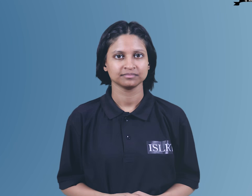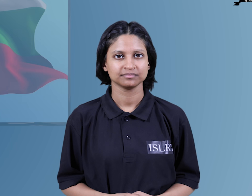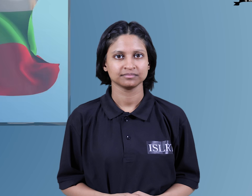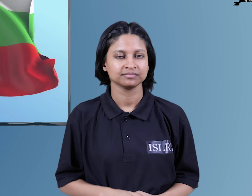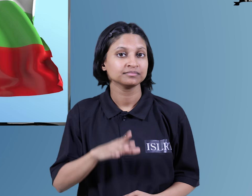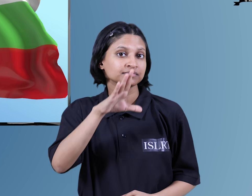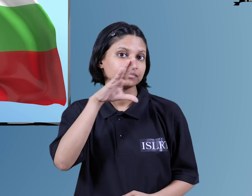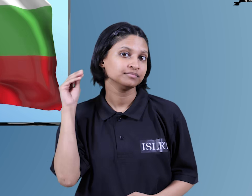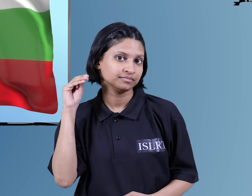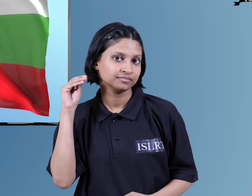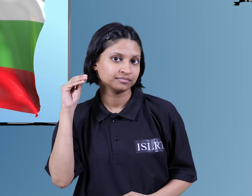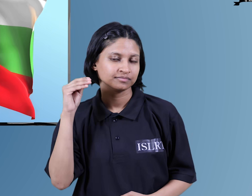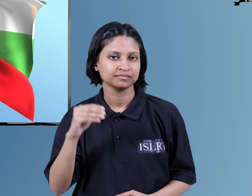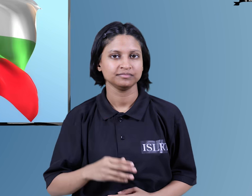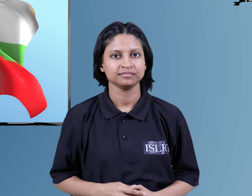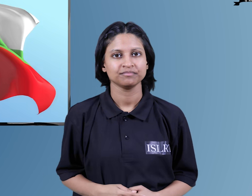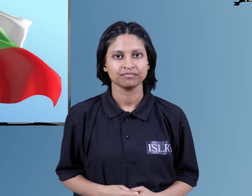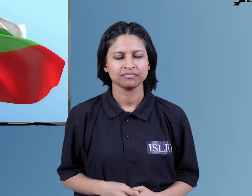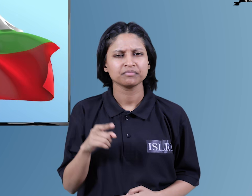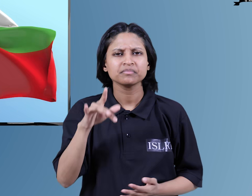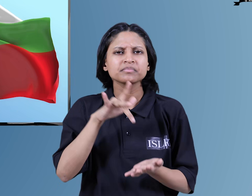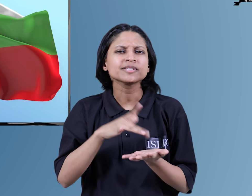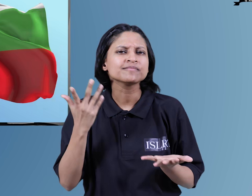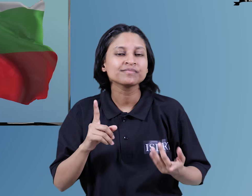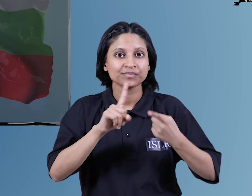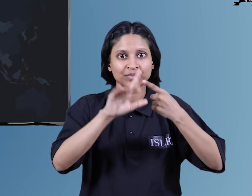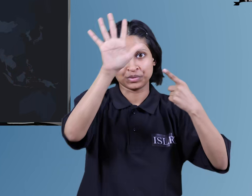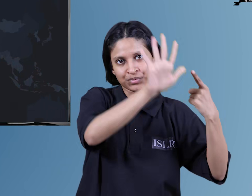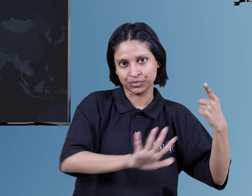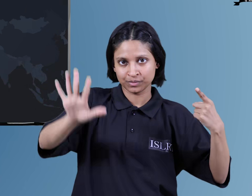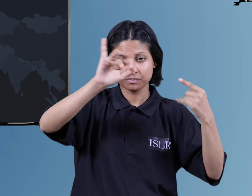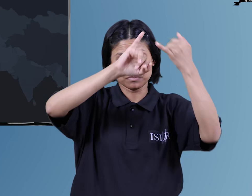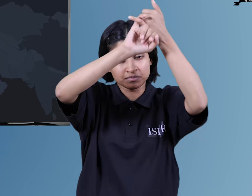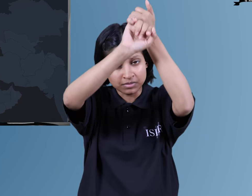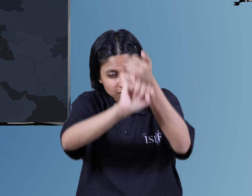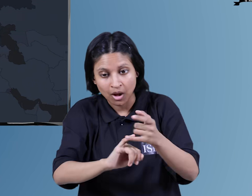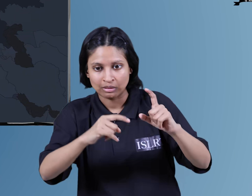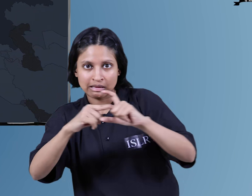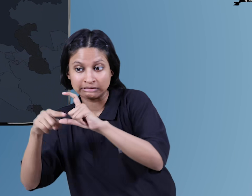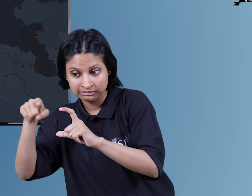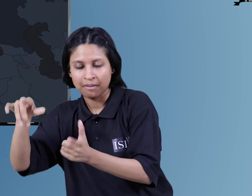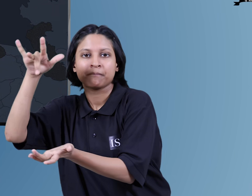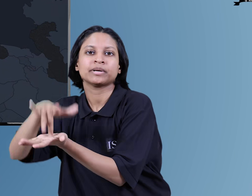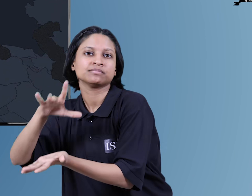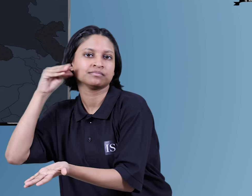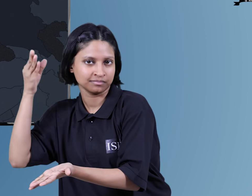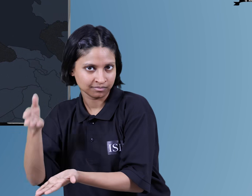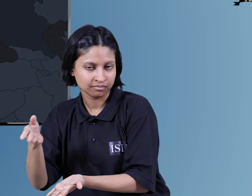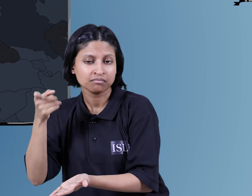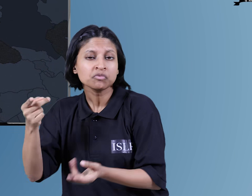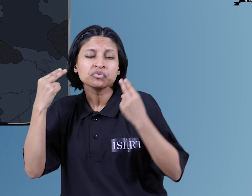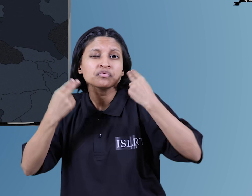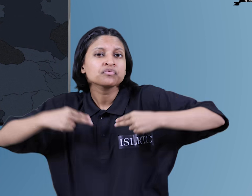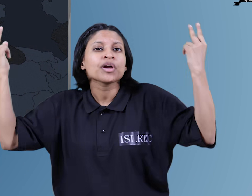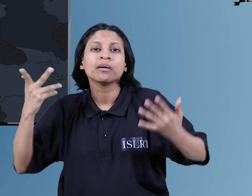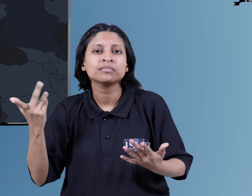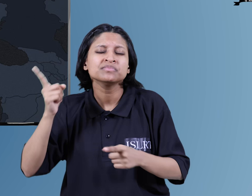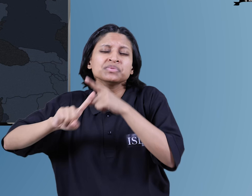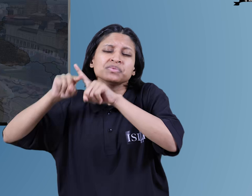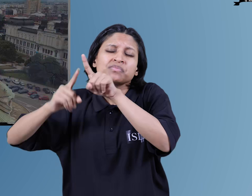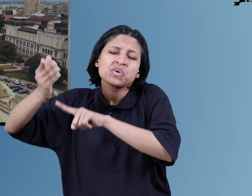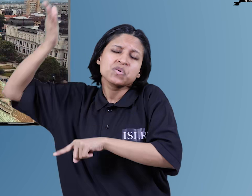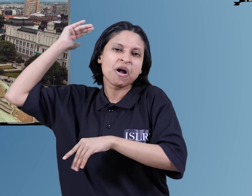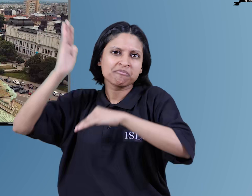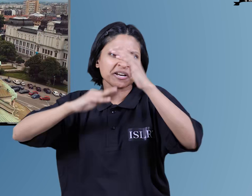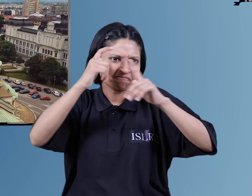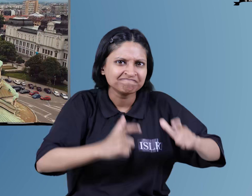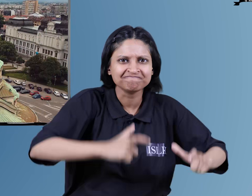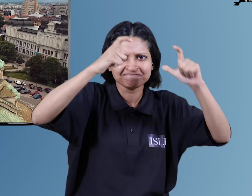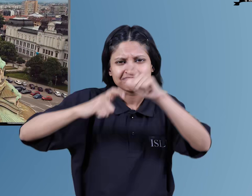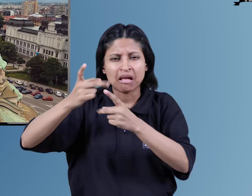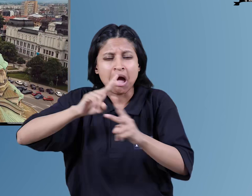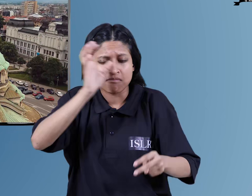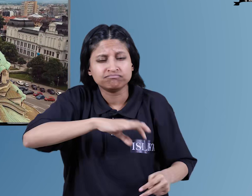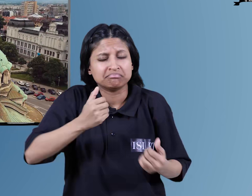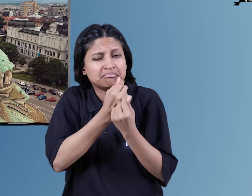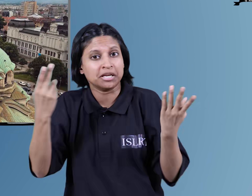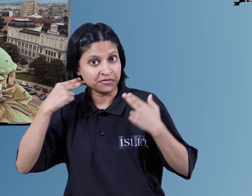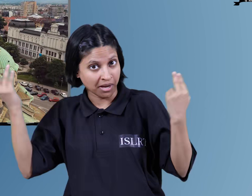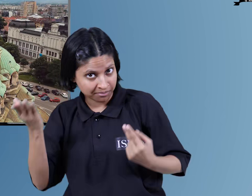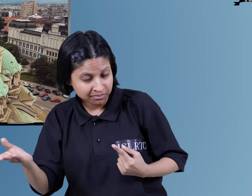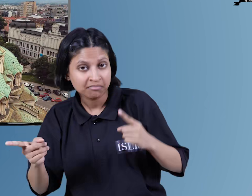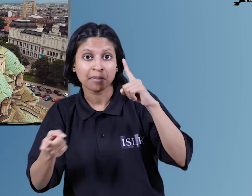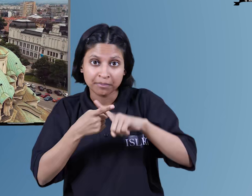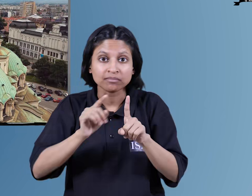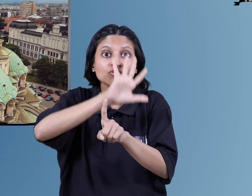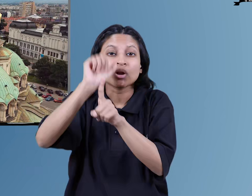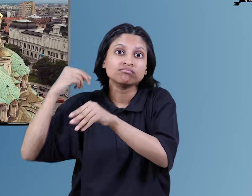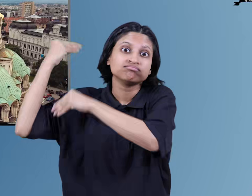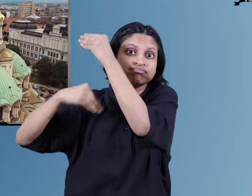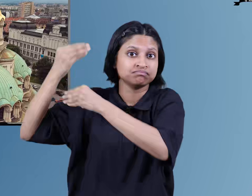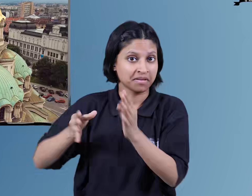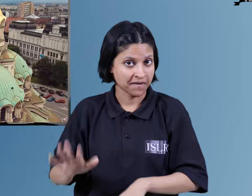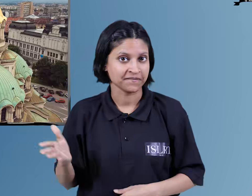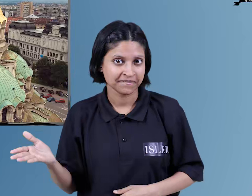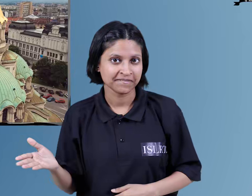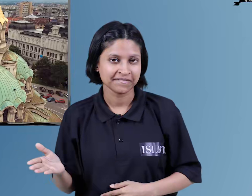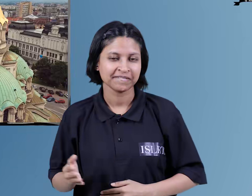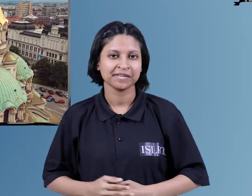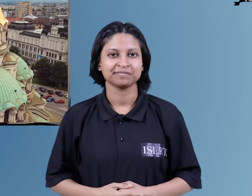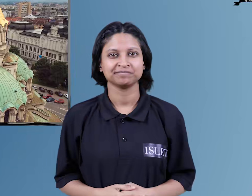Bulgaria A Southeast European country, known for its rich cultural heritage and historic landmarks.